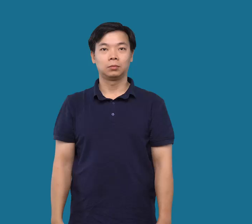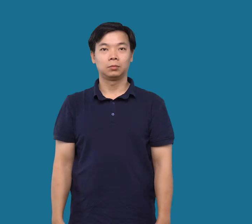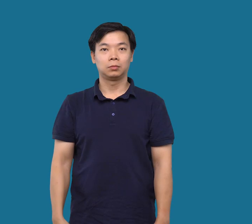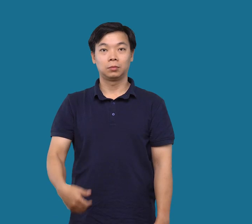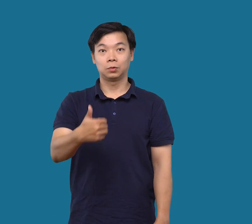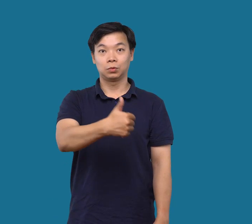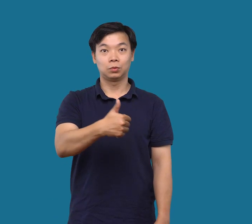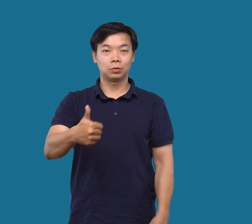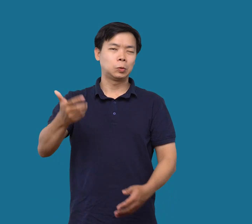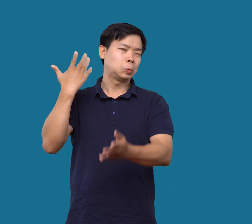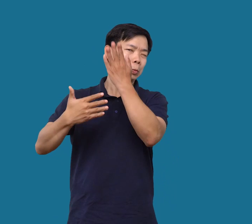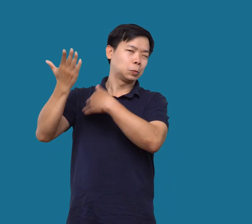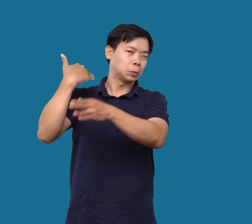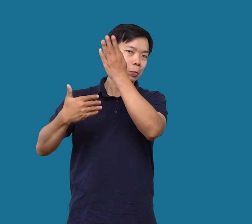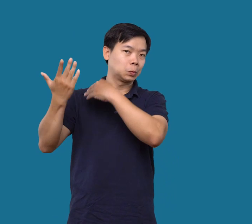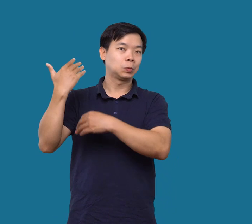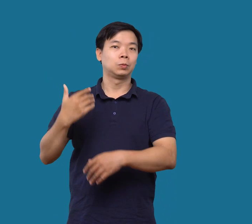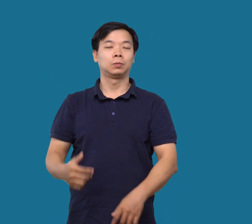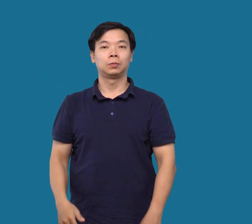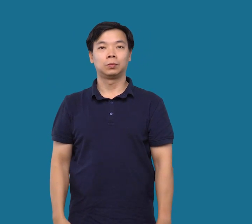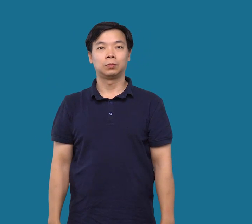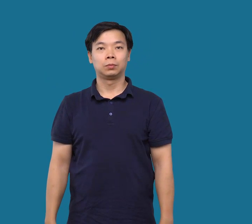người xưa